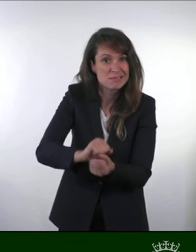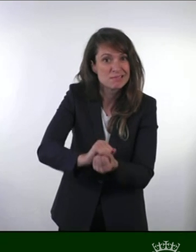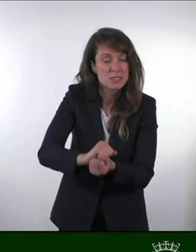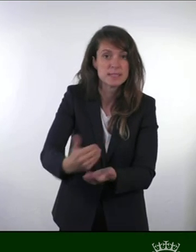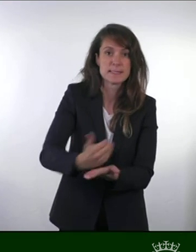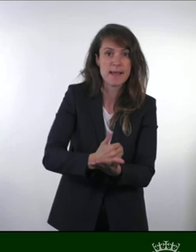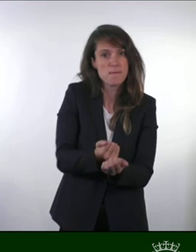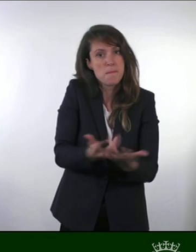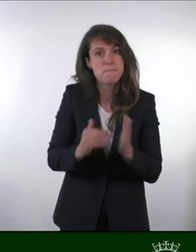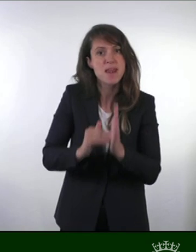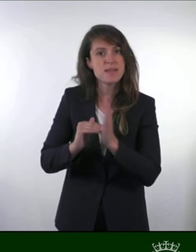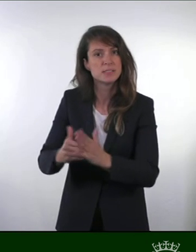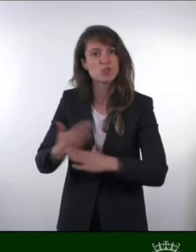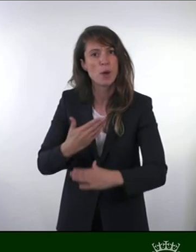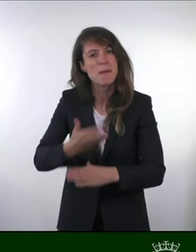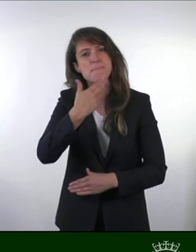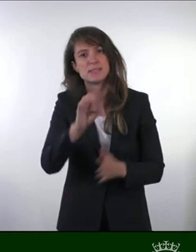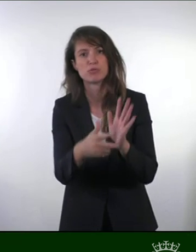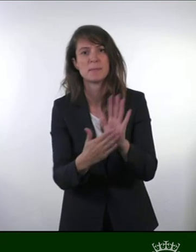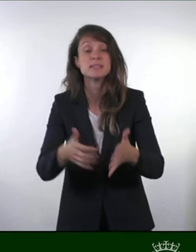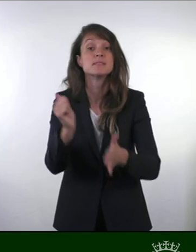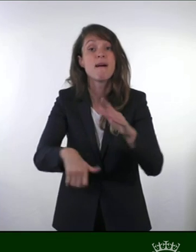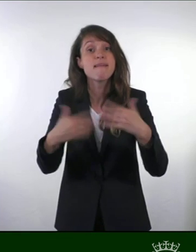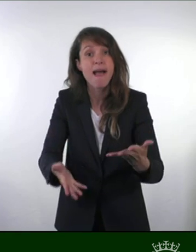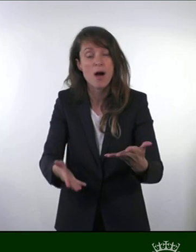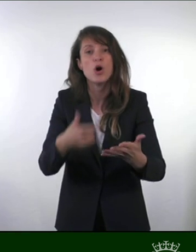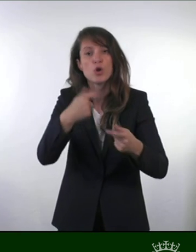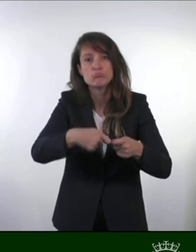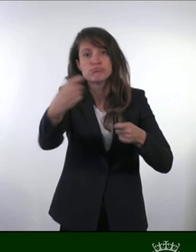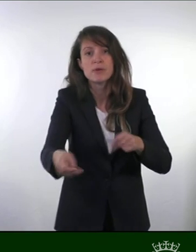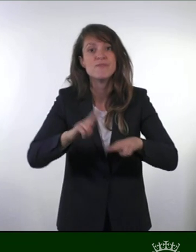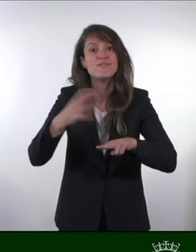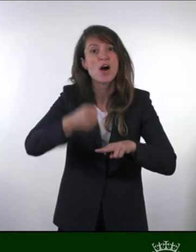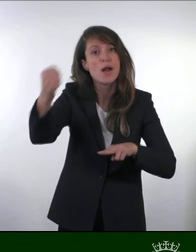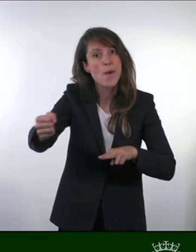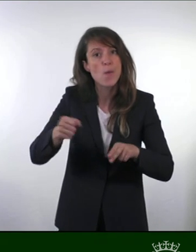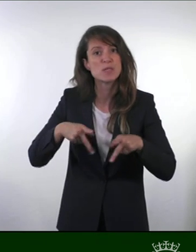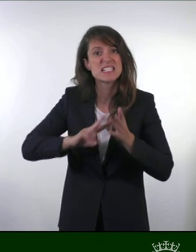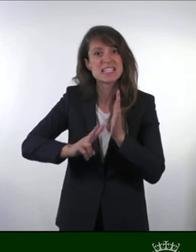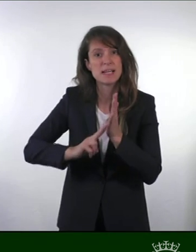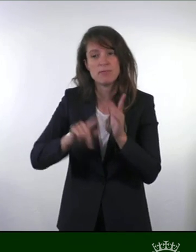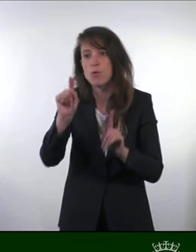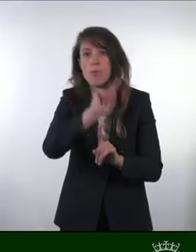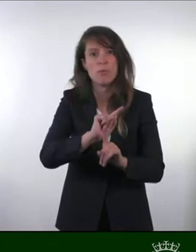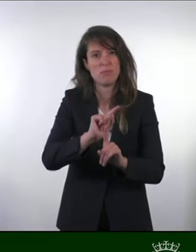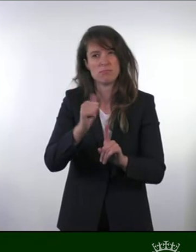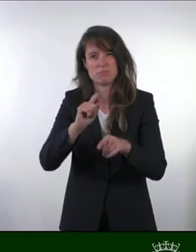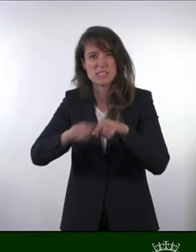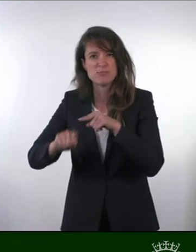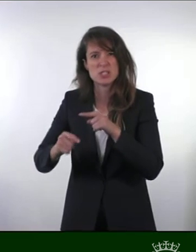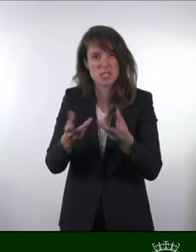Will the Prime Minister start now by extending the furlough scheme for those parts of the economy that are still most at risk?